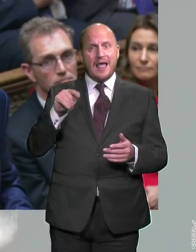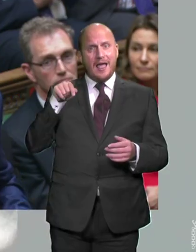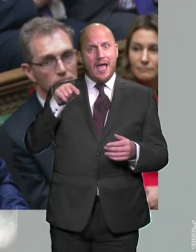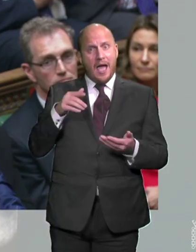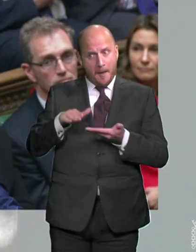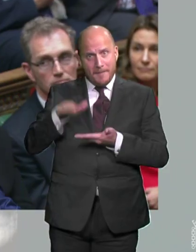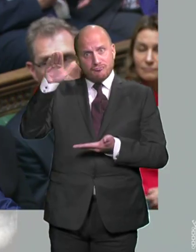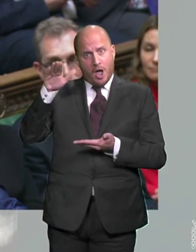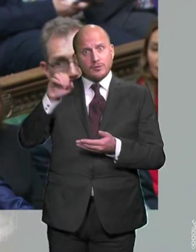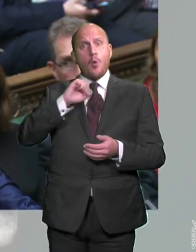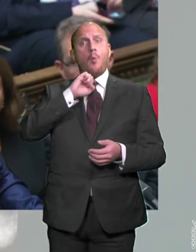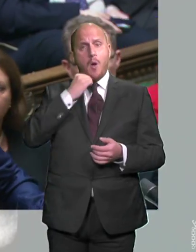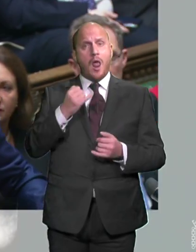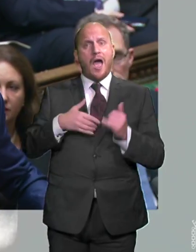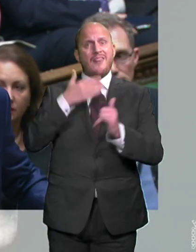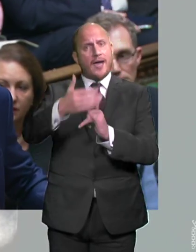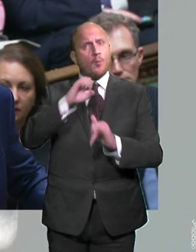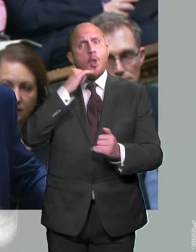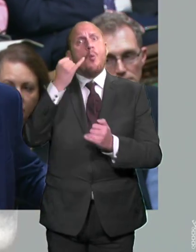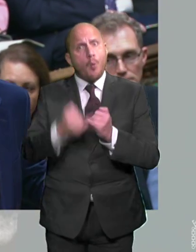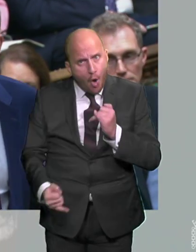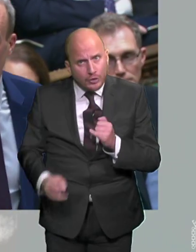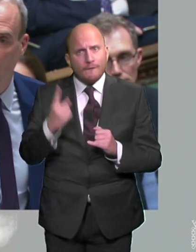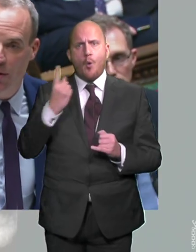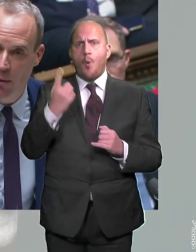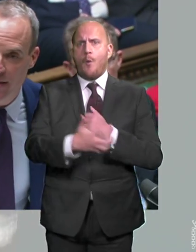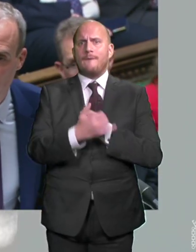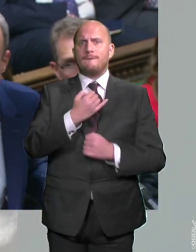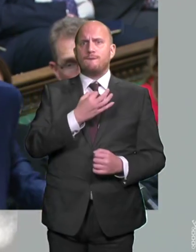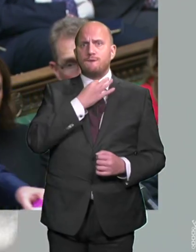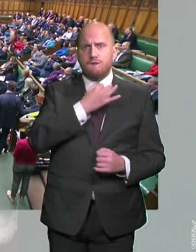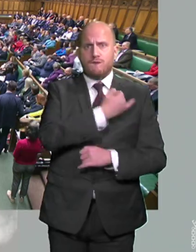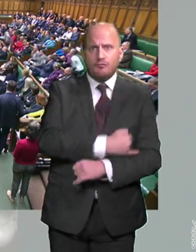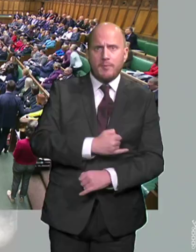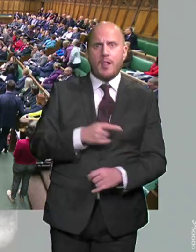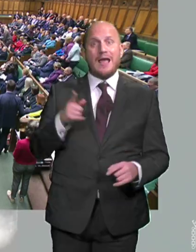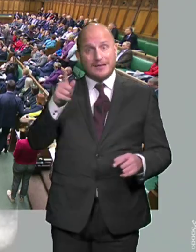That will hurt the most vulnerable in our communities, whether in Scotland or across the rest of the UK.